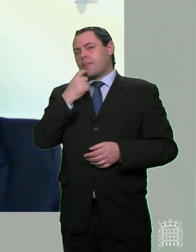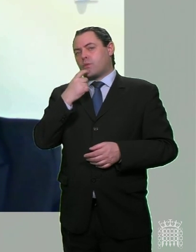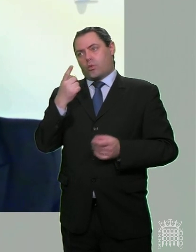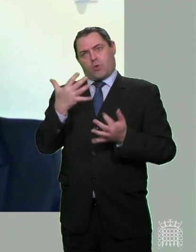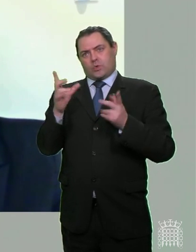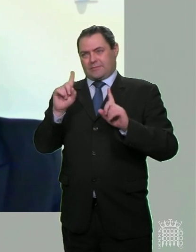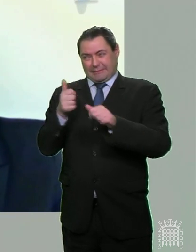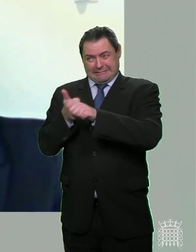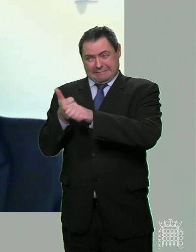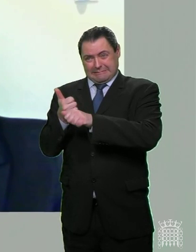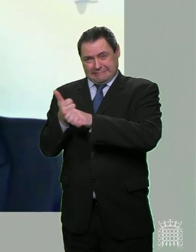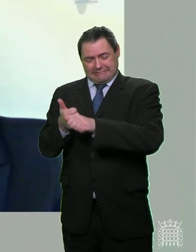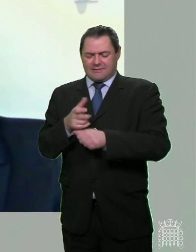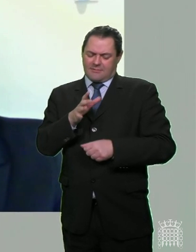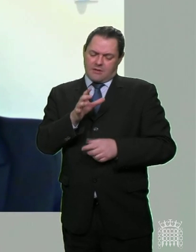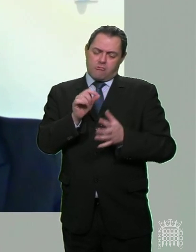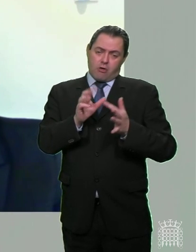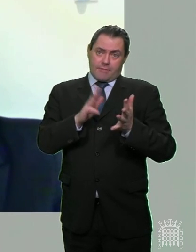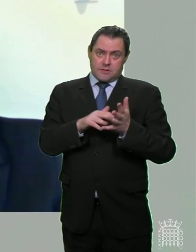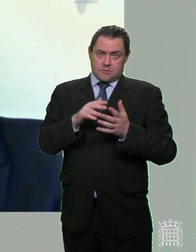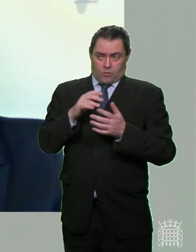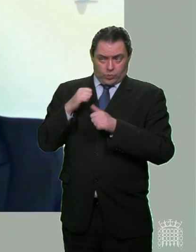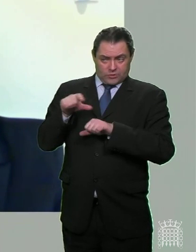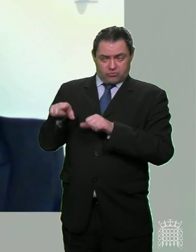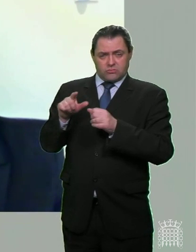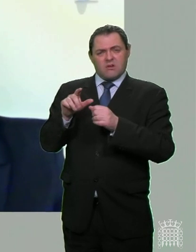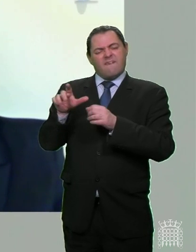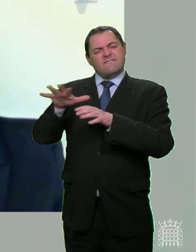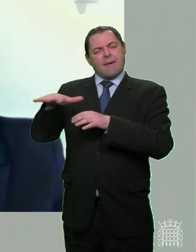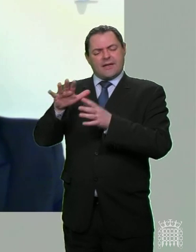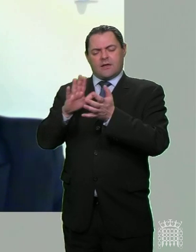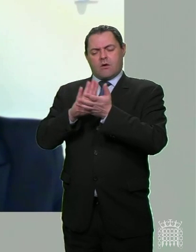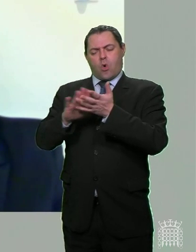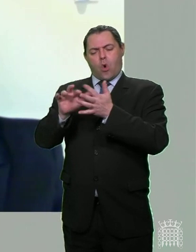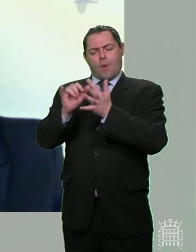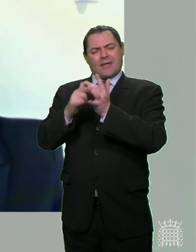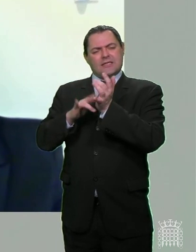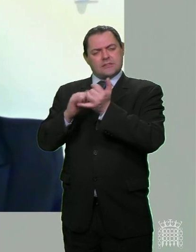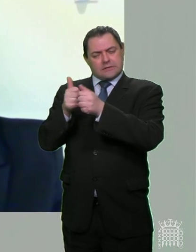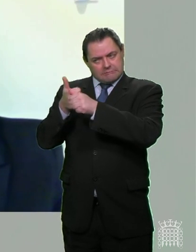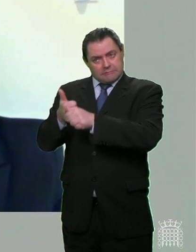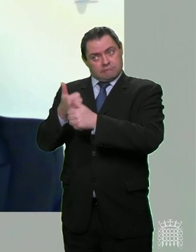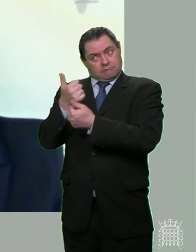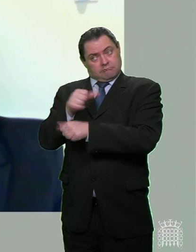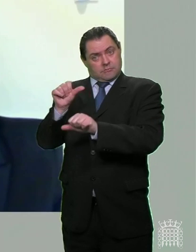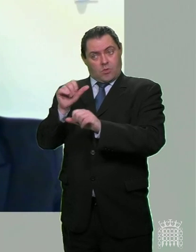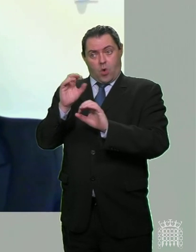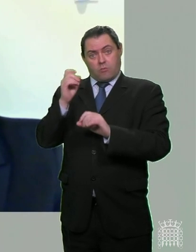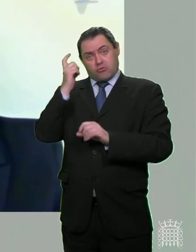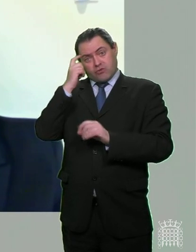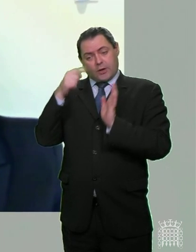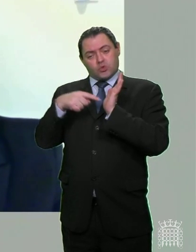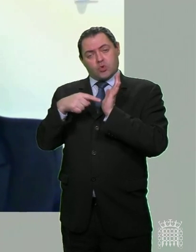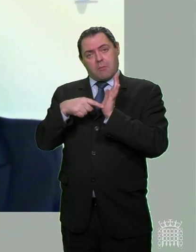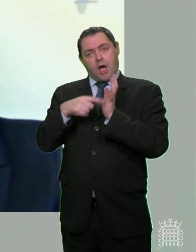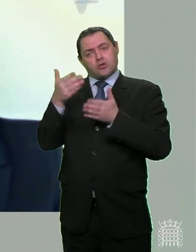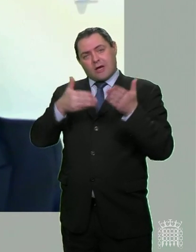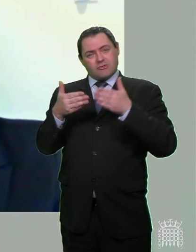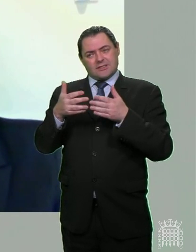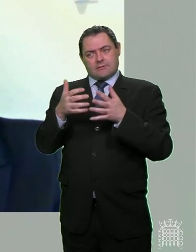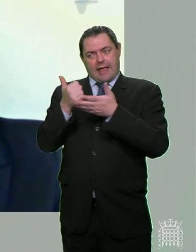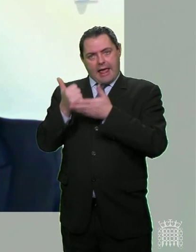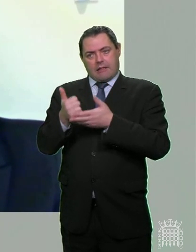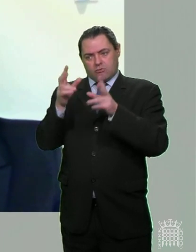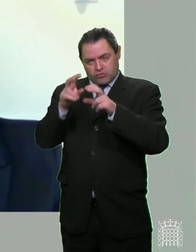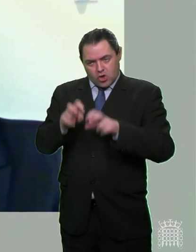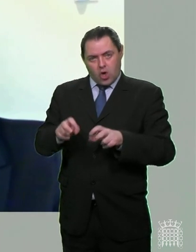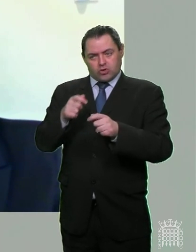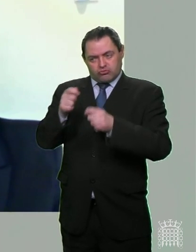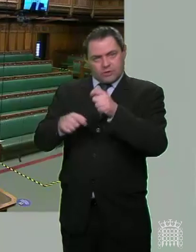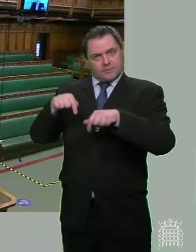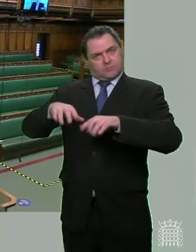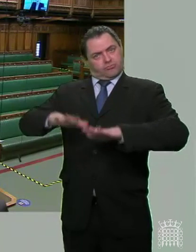Will the Prime Minister join me in wishing the Hopkins family well, and will he work with me and the Brain Tumour Charity to improve research and treatments for patients like David?